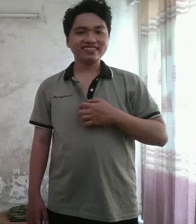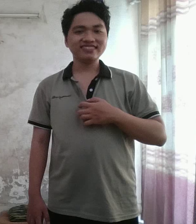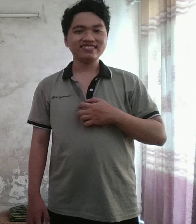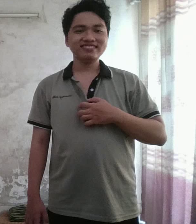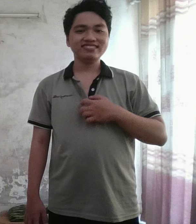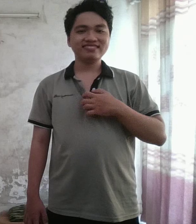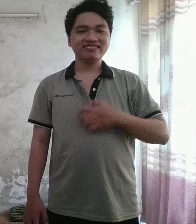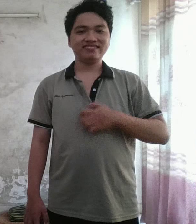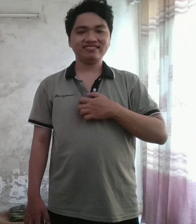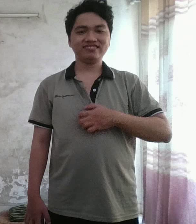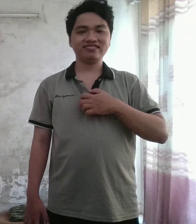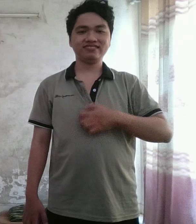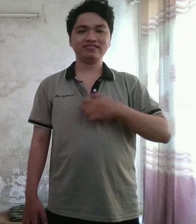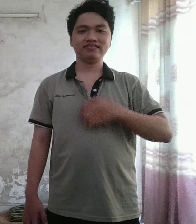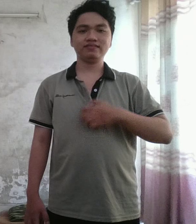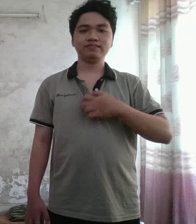ghen